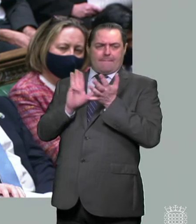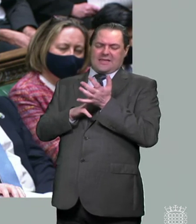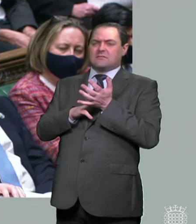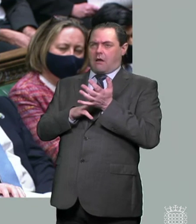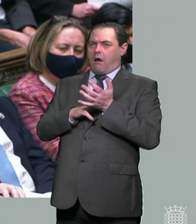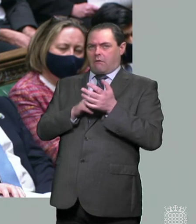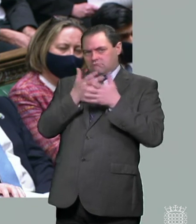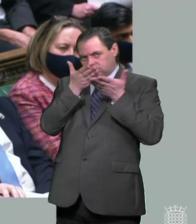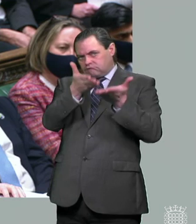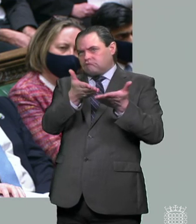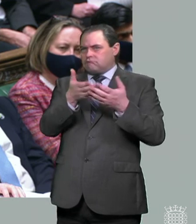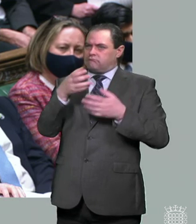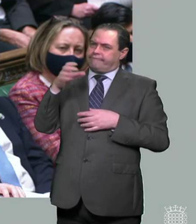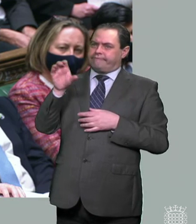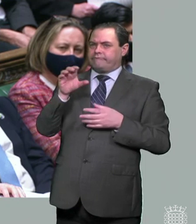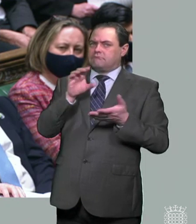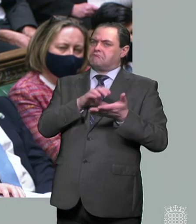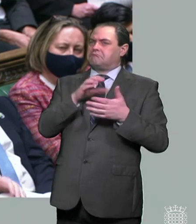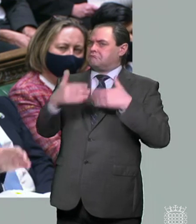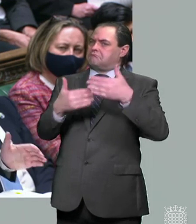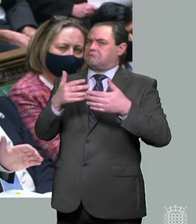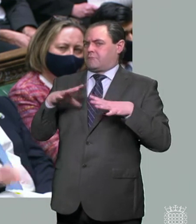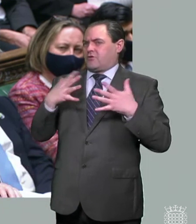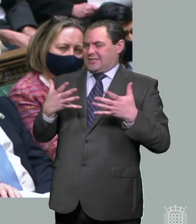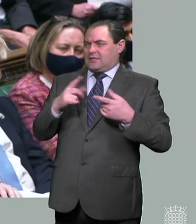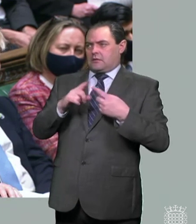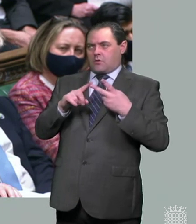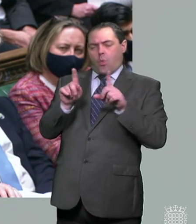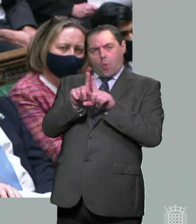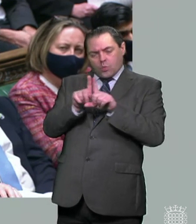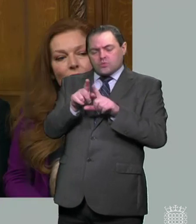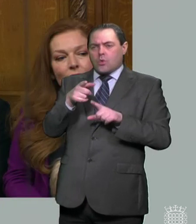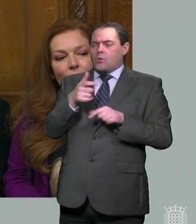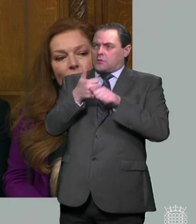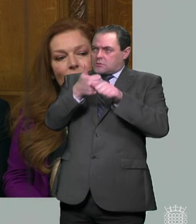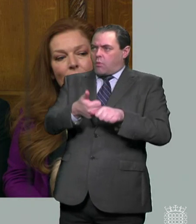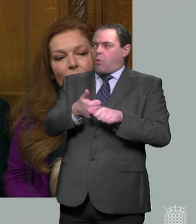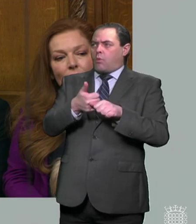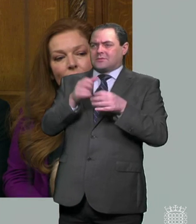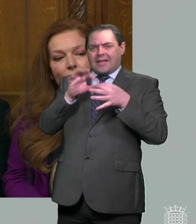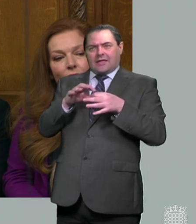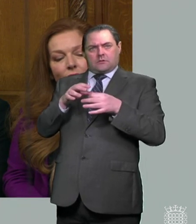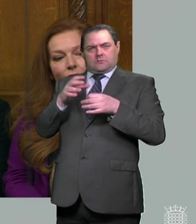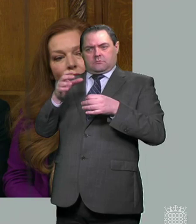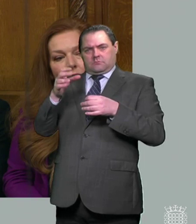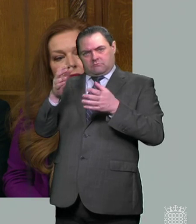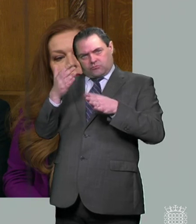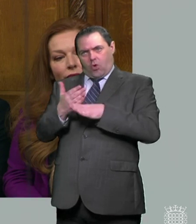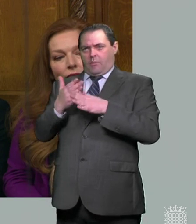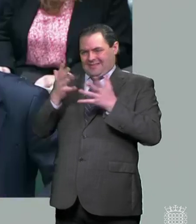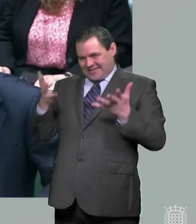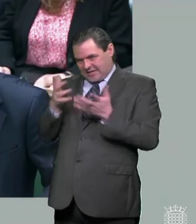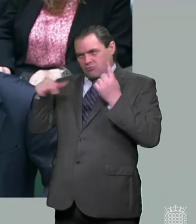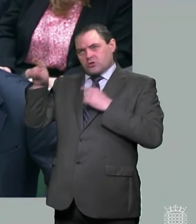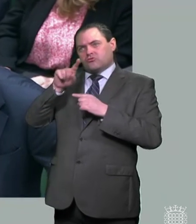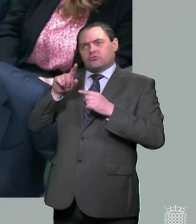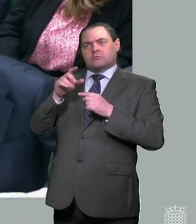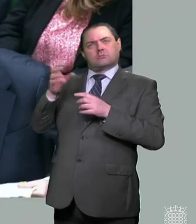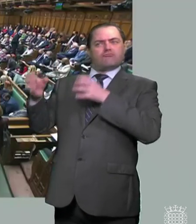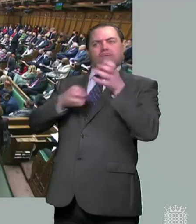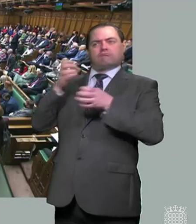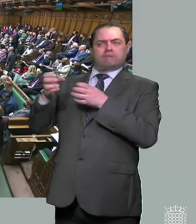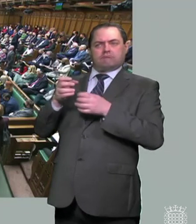It is why we ensure that veterans receive particular support and encouragement in employment, and we encourage employers to take on veterans as well.